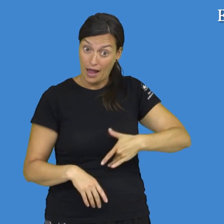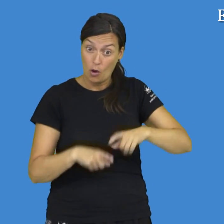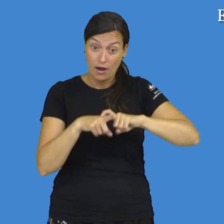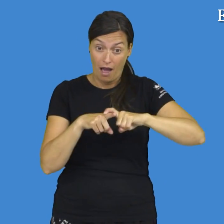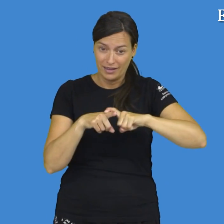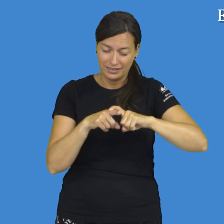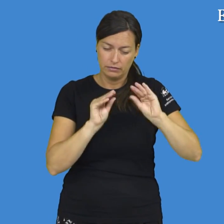tipo